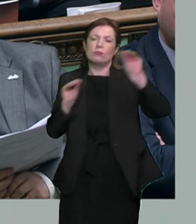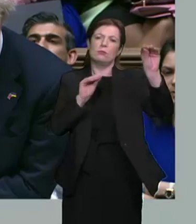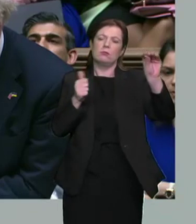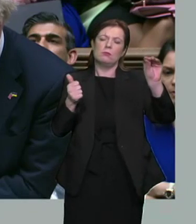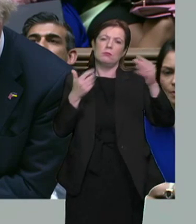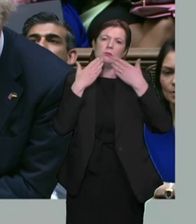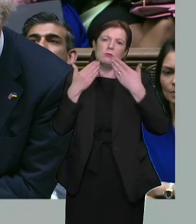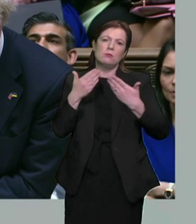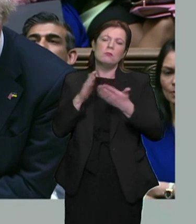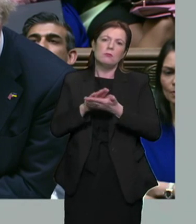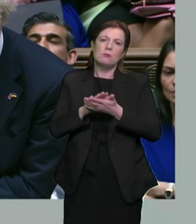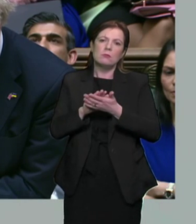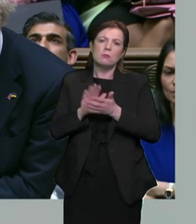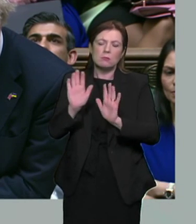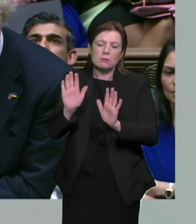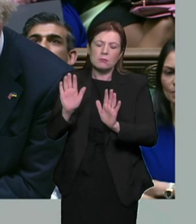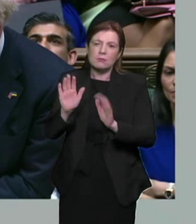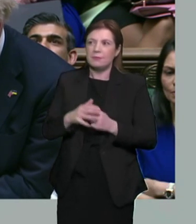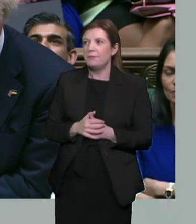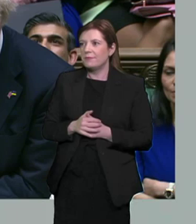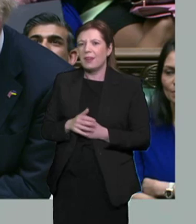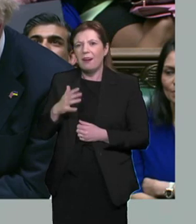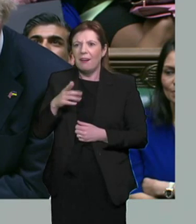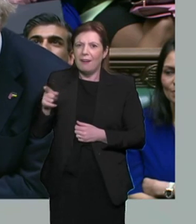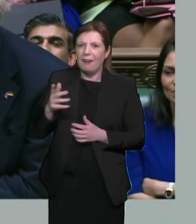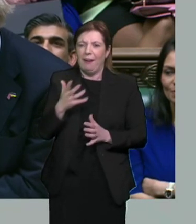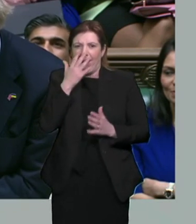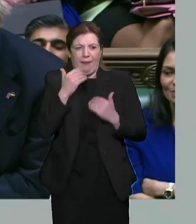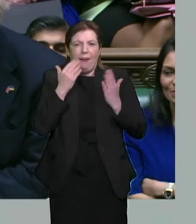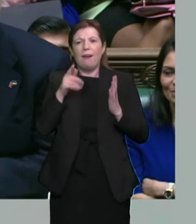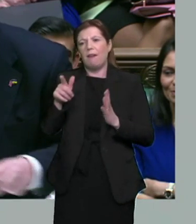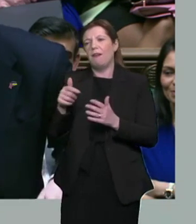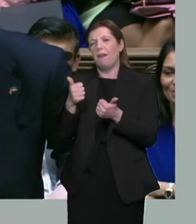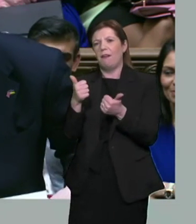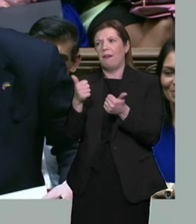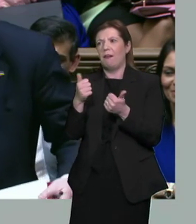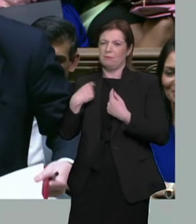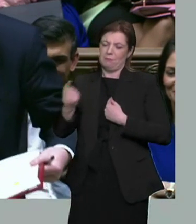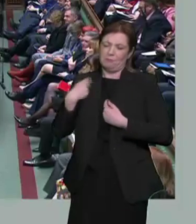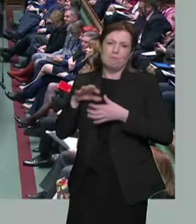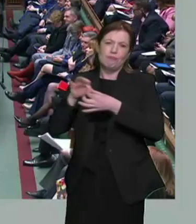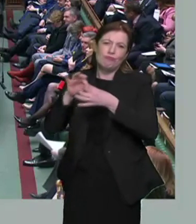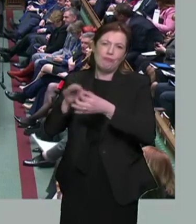If I may say, without embarrassing him further, it is another example of the burgeoning co-operation between us.